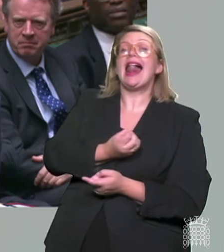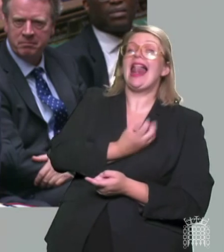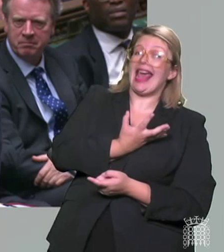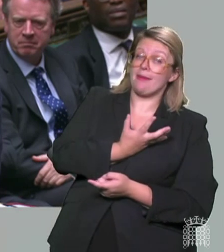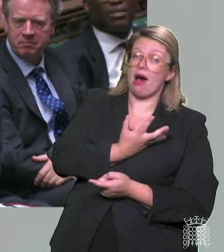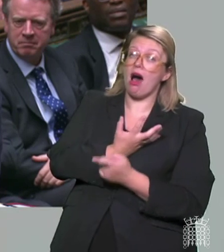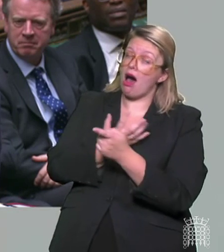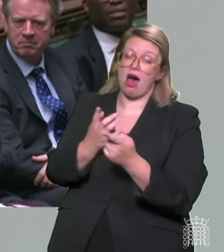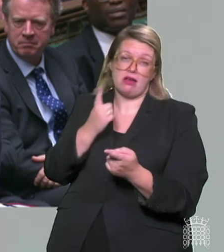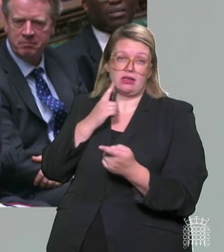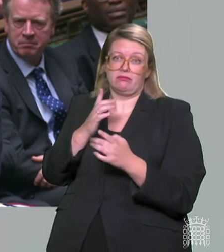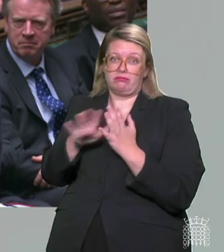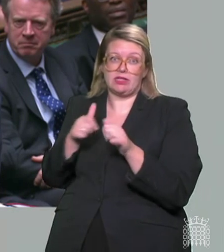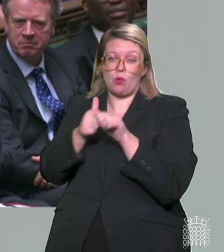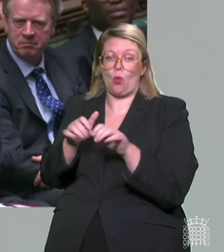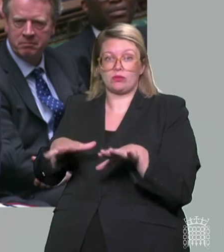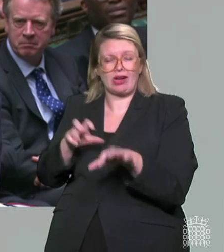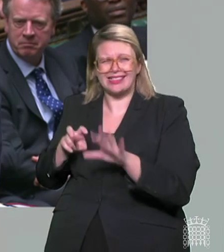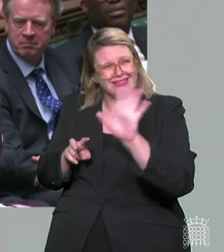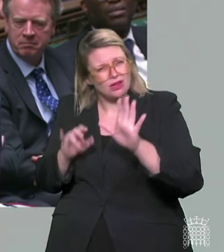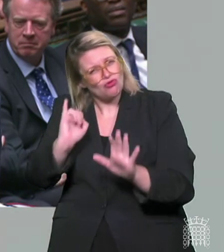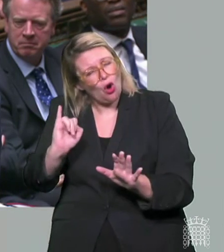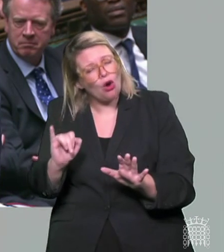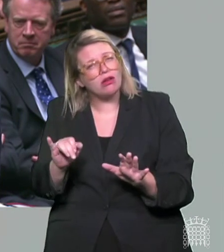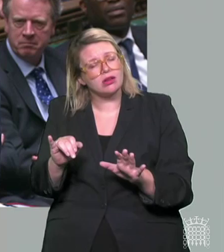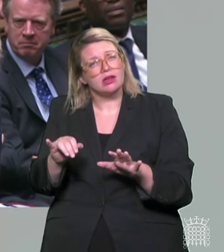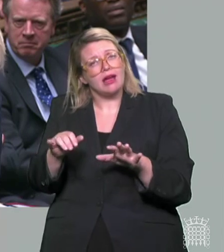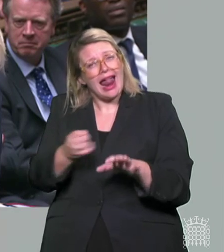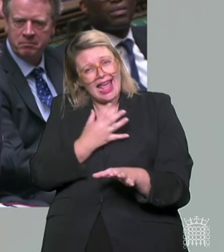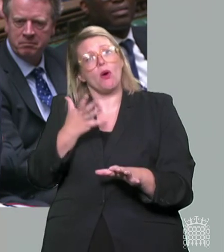That was because it is not true: they want to go back in, just as he does.